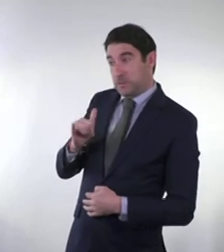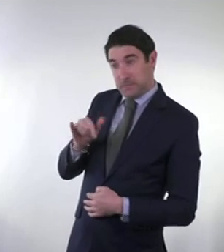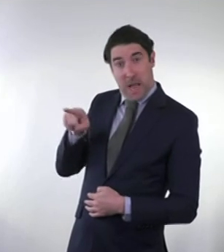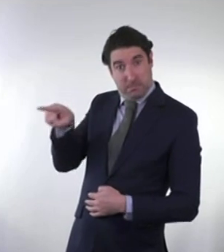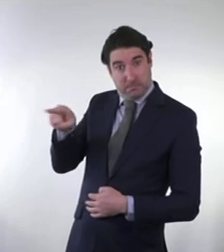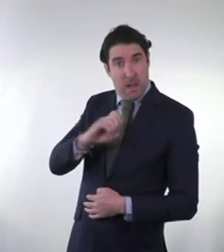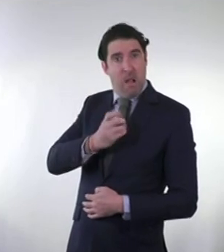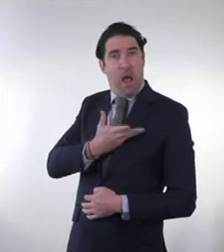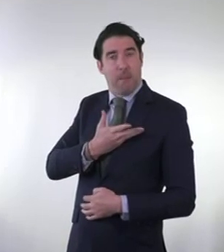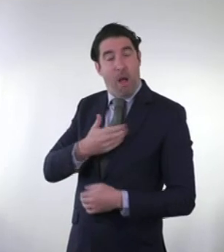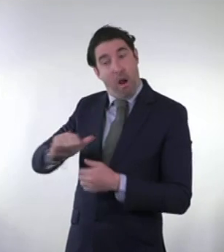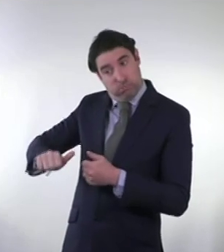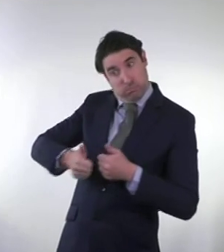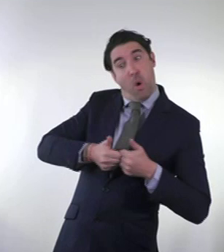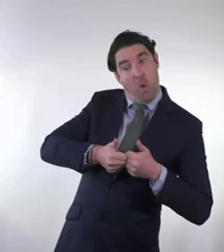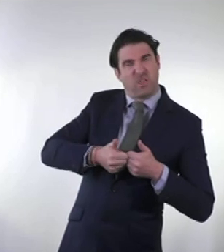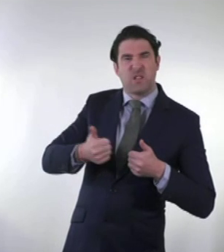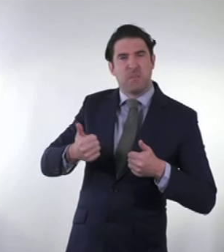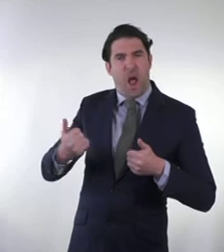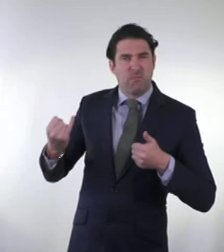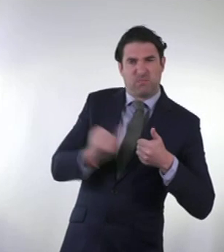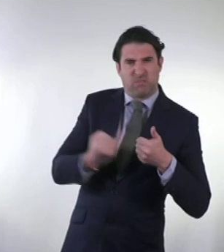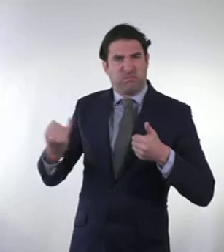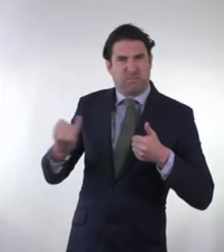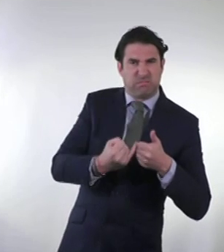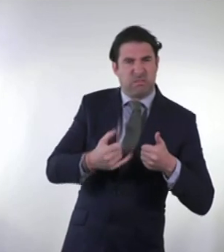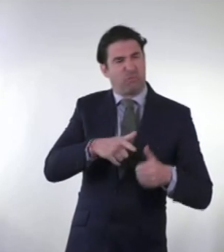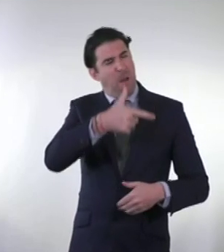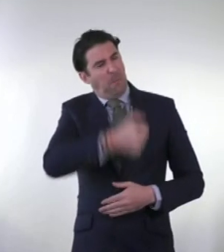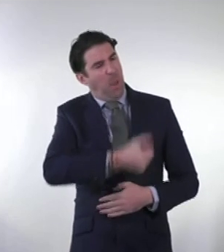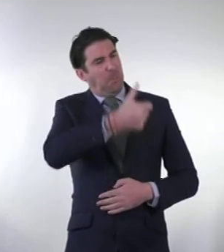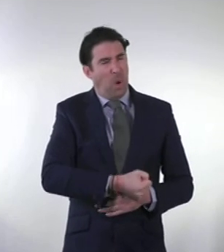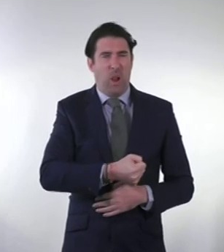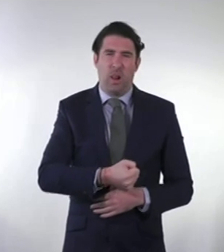May I ask him to be a little bit consistent and show some support.